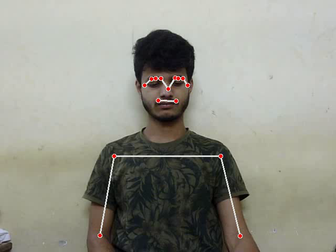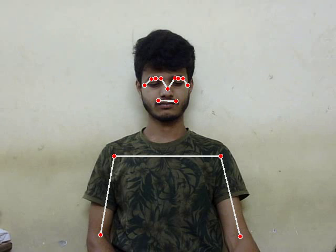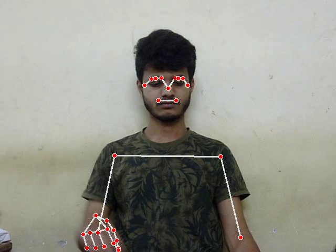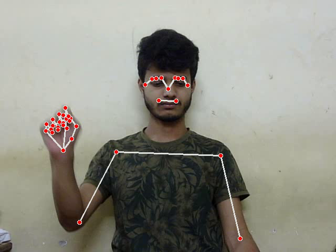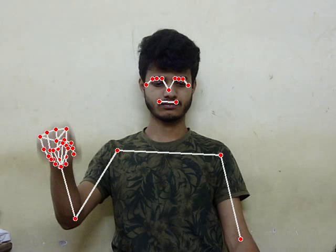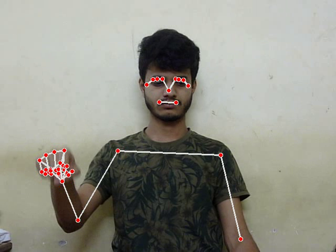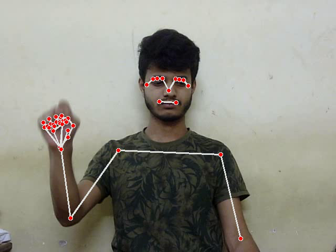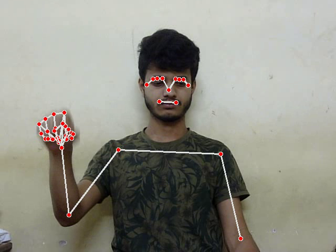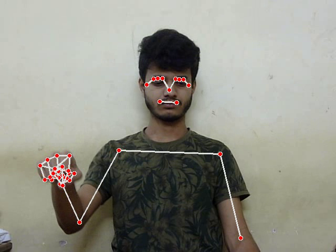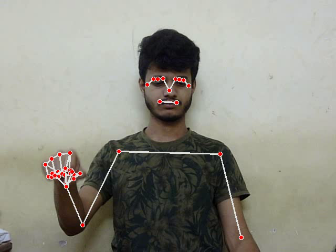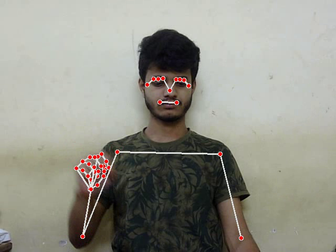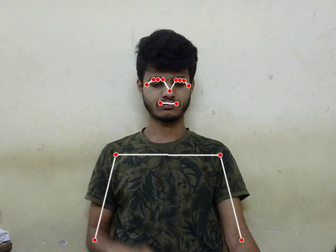yes